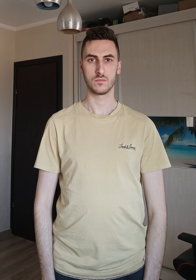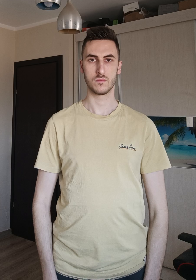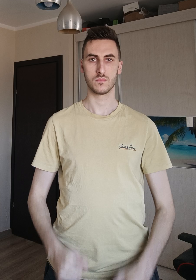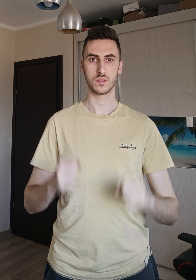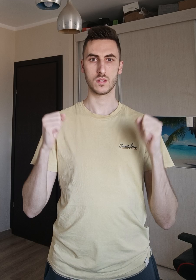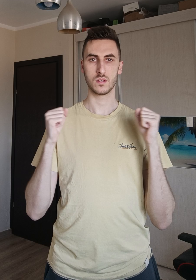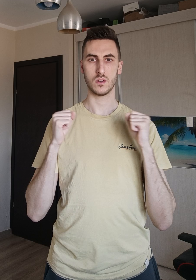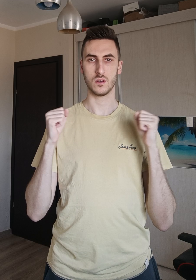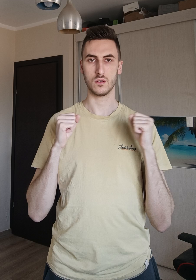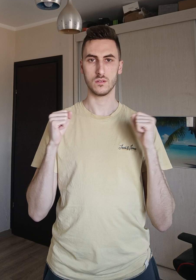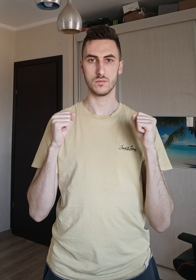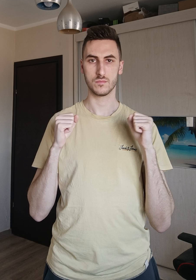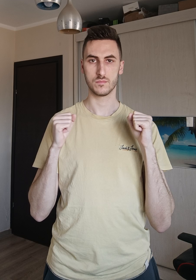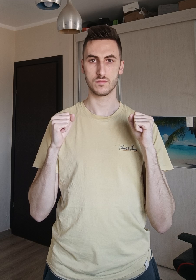קר